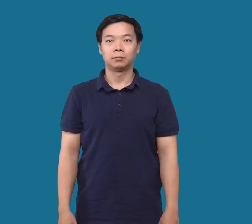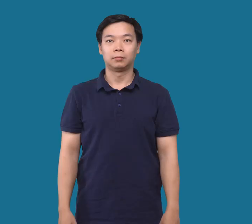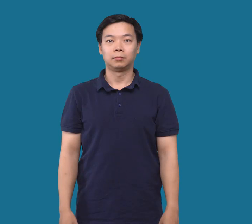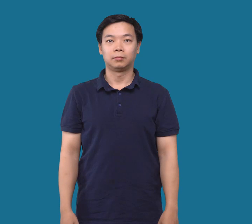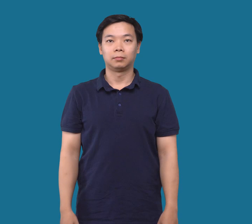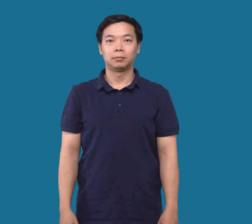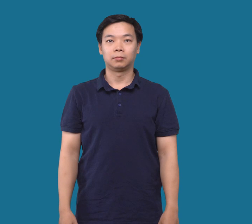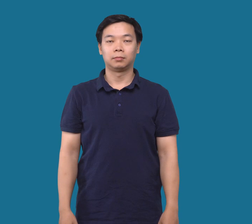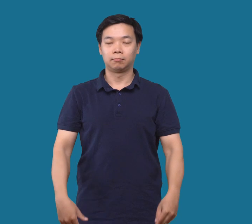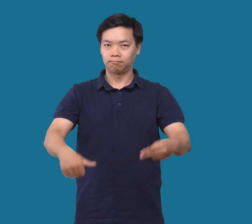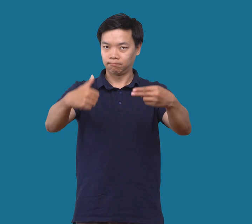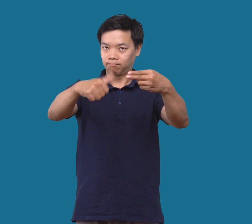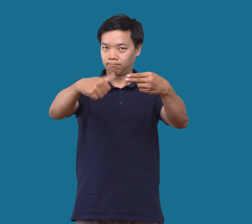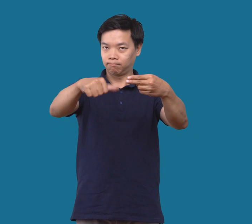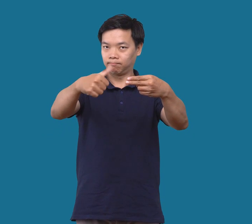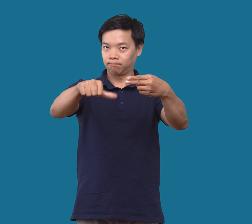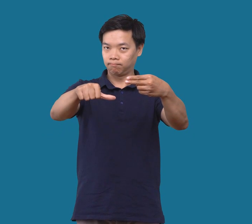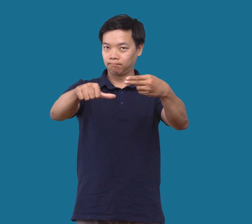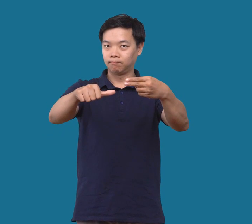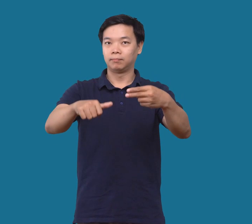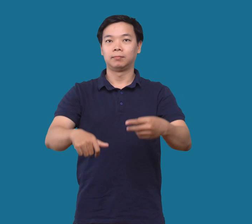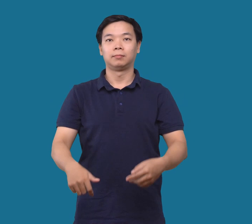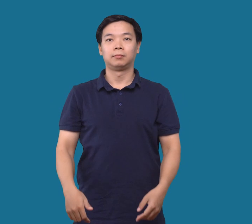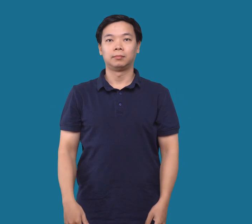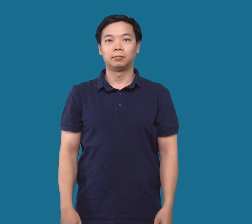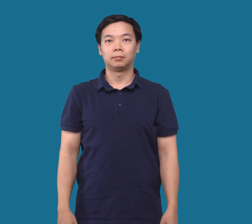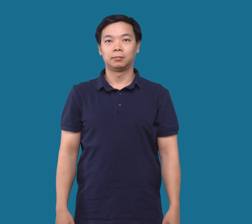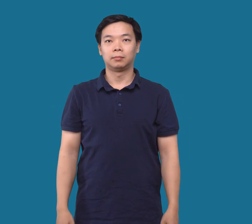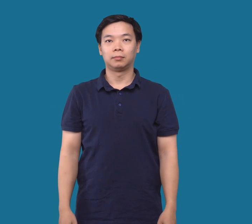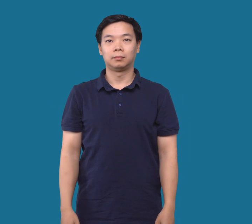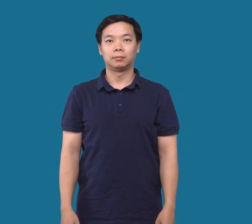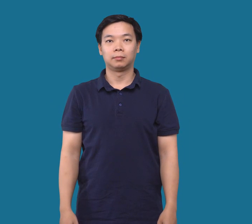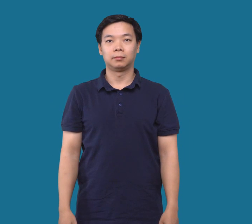nhận xét